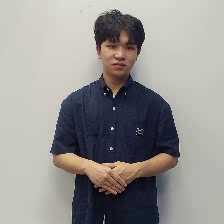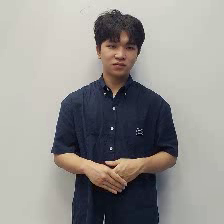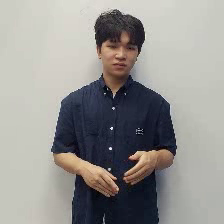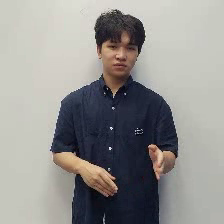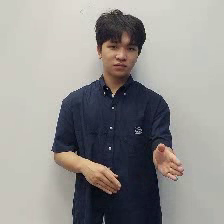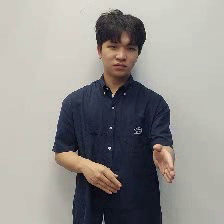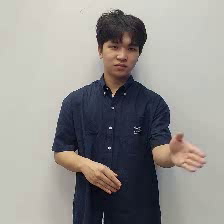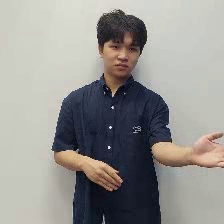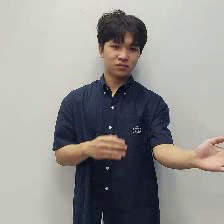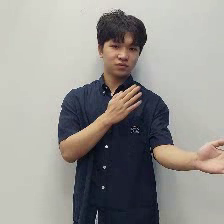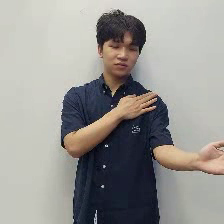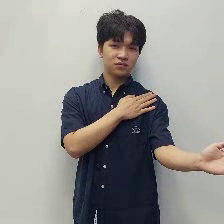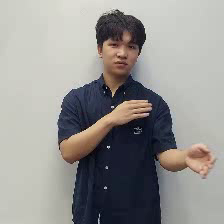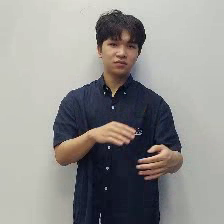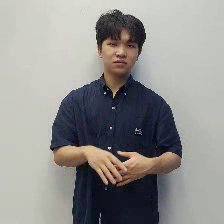Rẽ trái